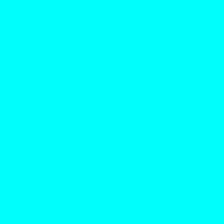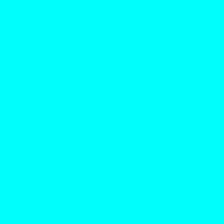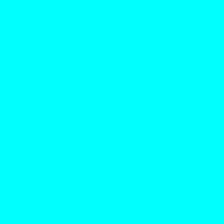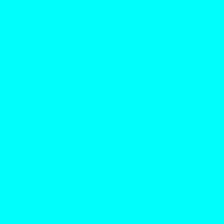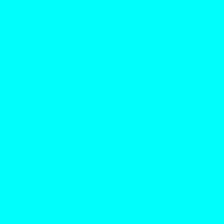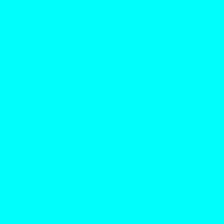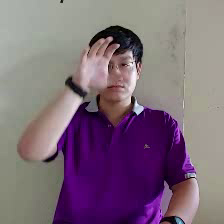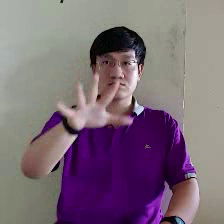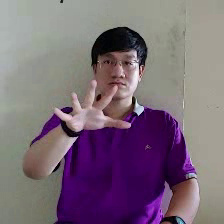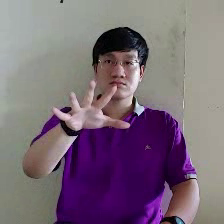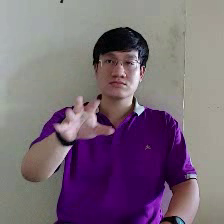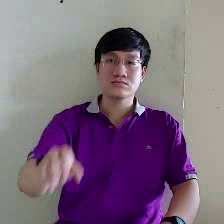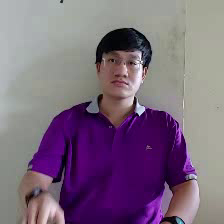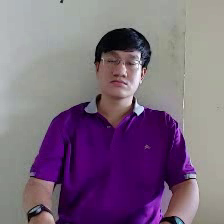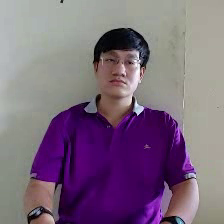Dạy dỗ